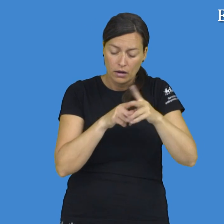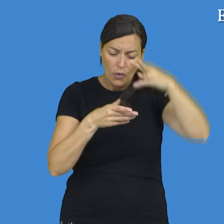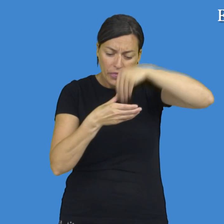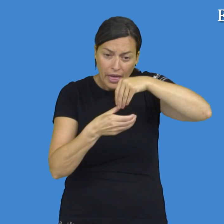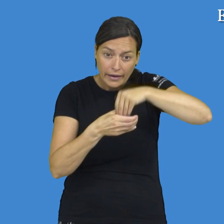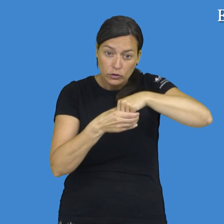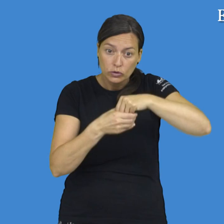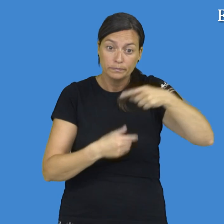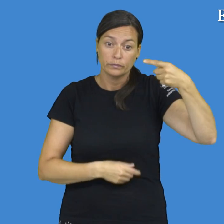dentro